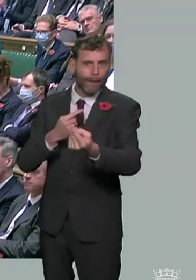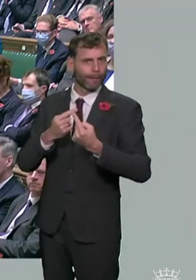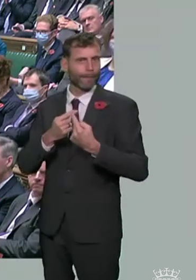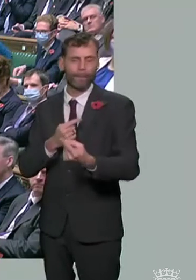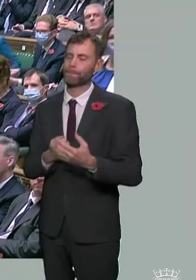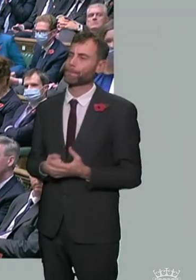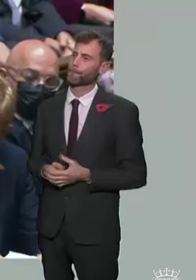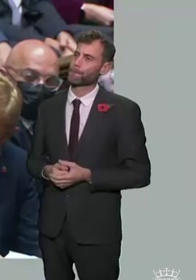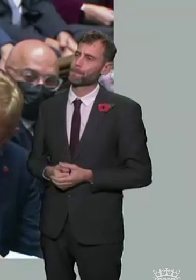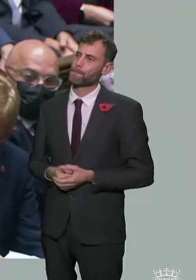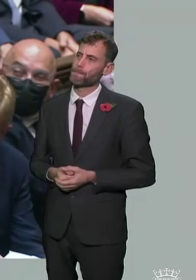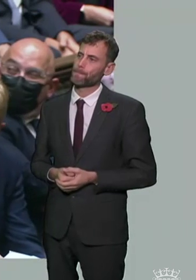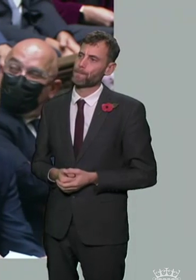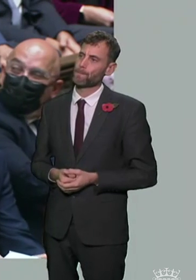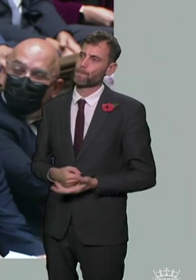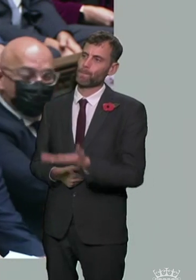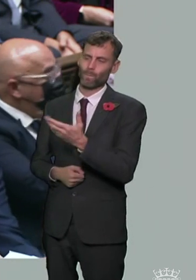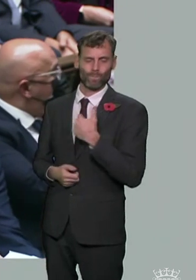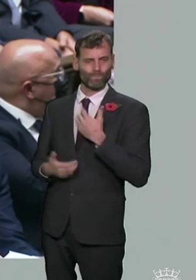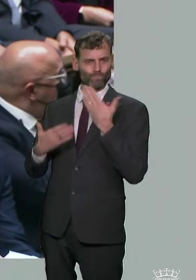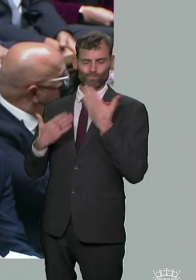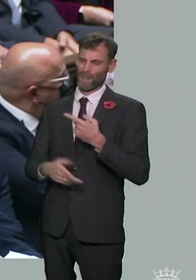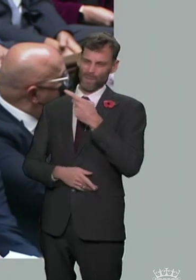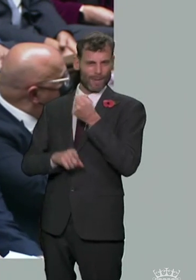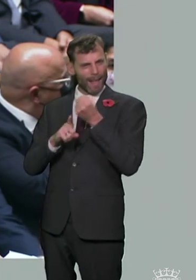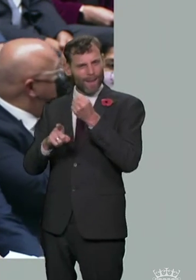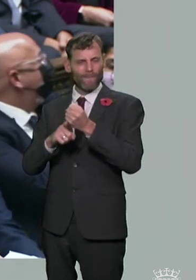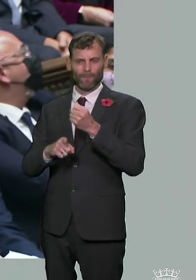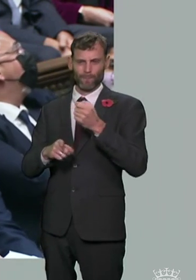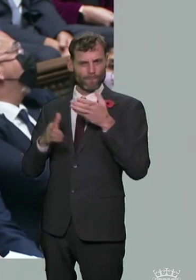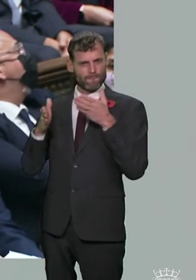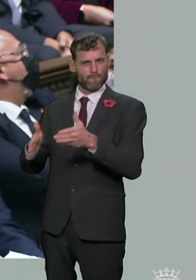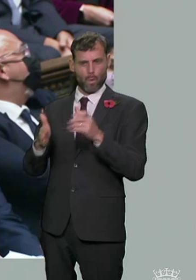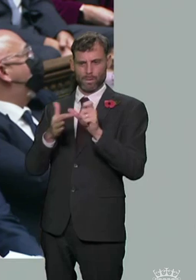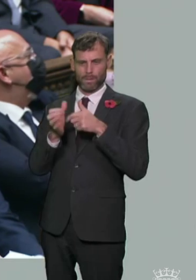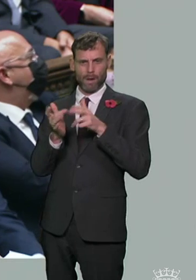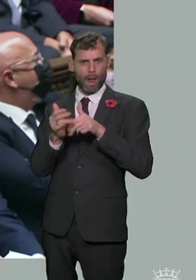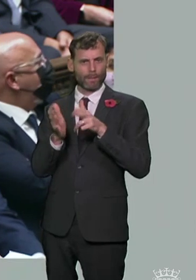I thank my honourable Friend for everything that he has done for Darlington.